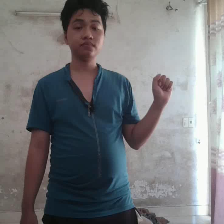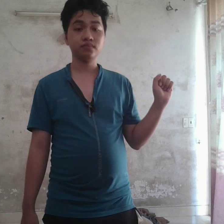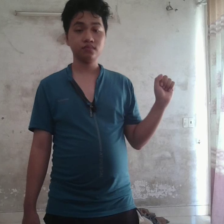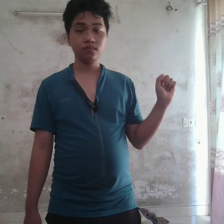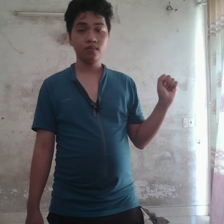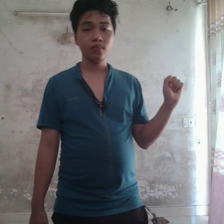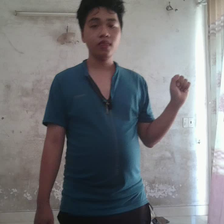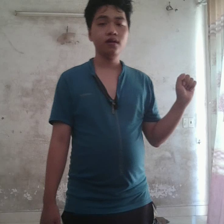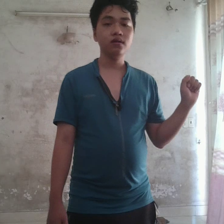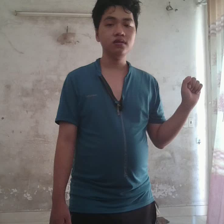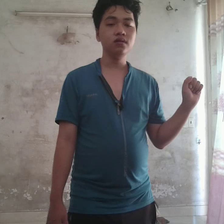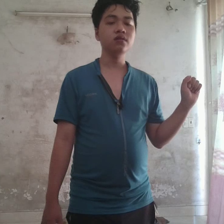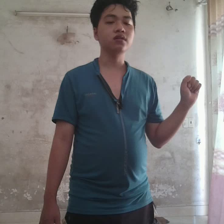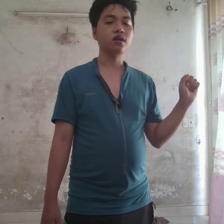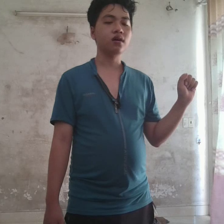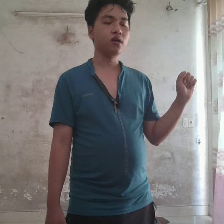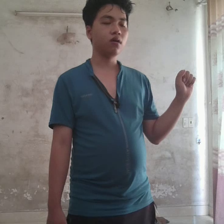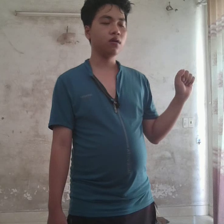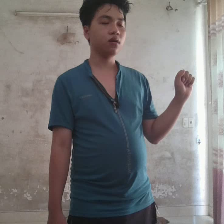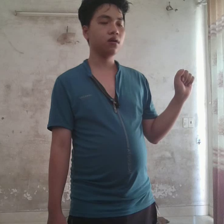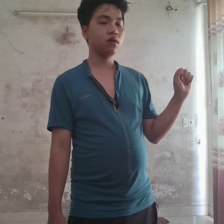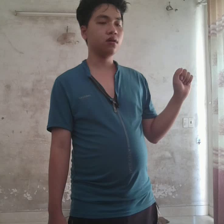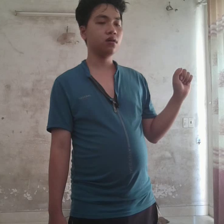a